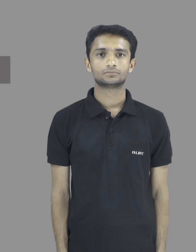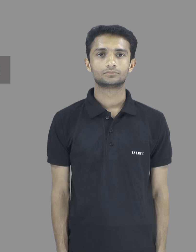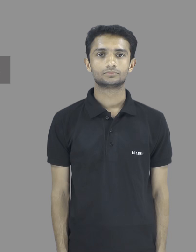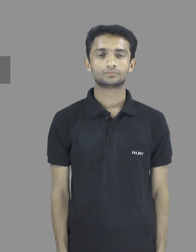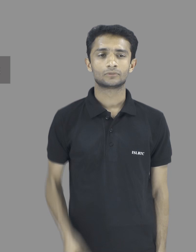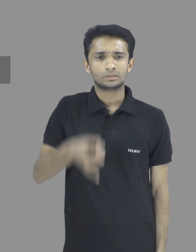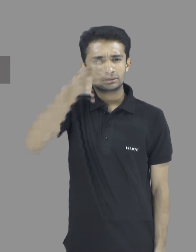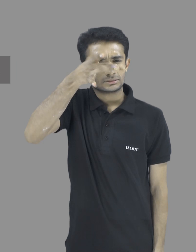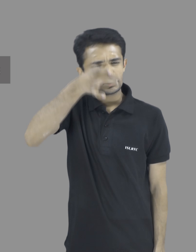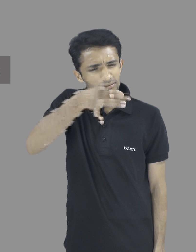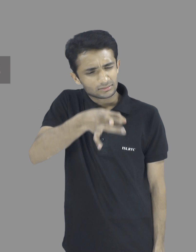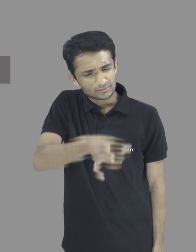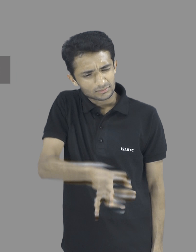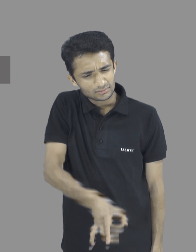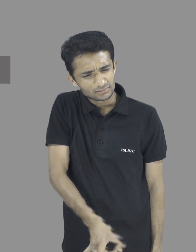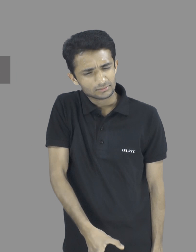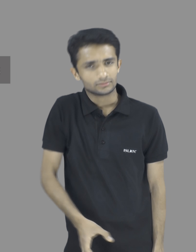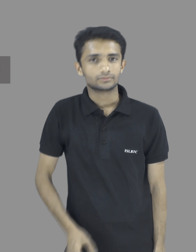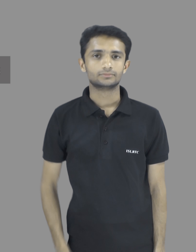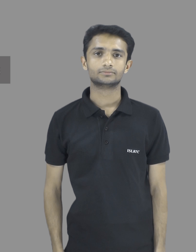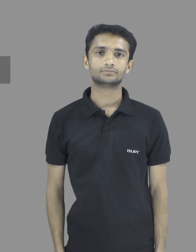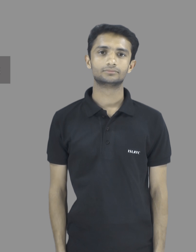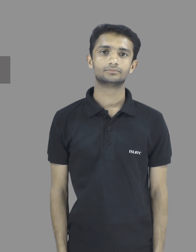Analysis